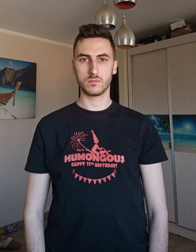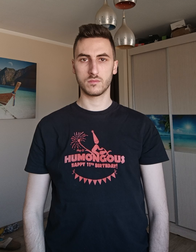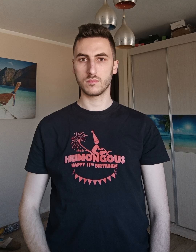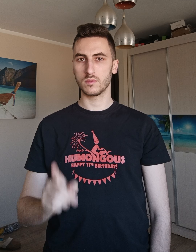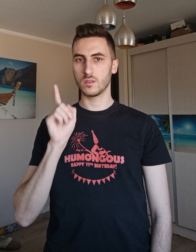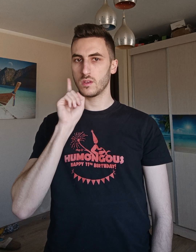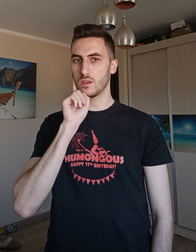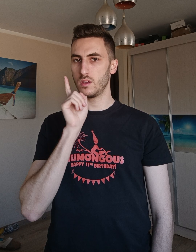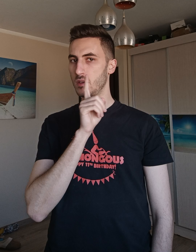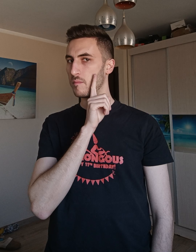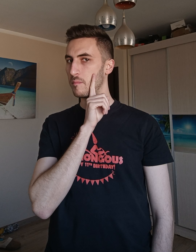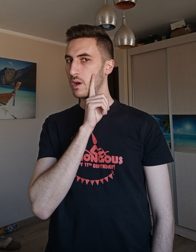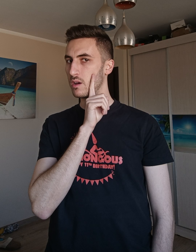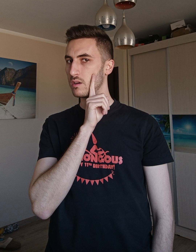אמא